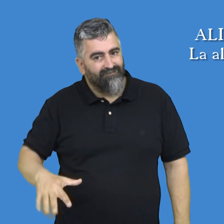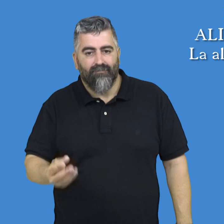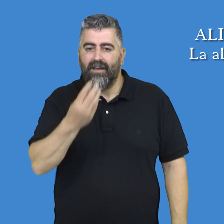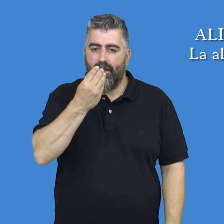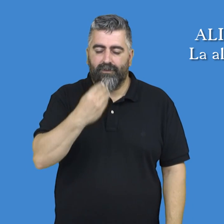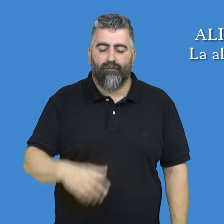comer